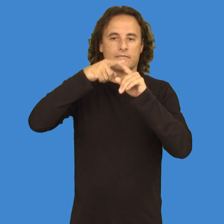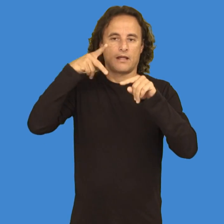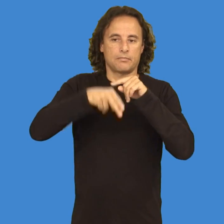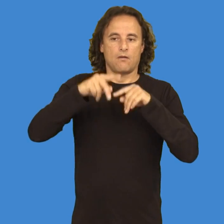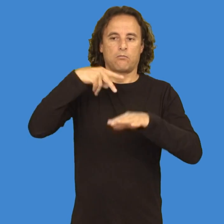evitar